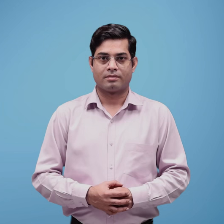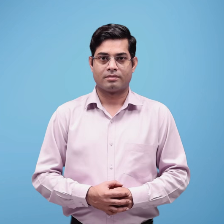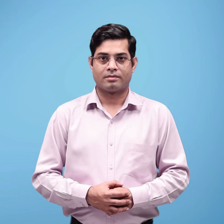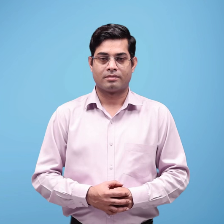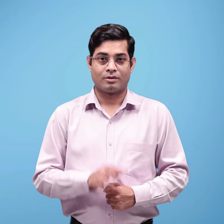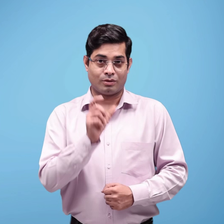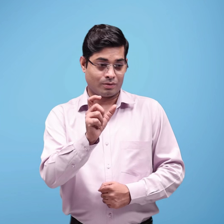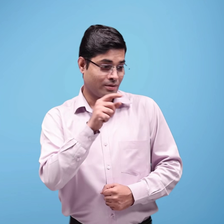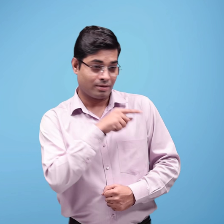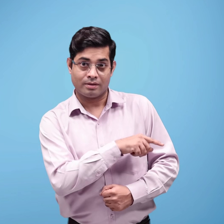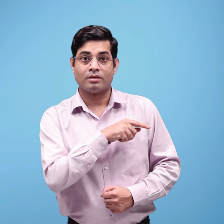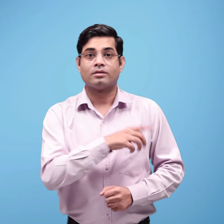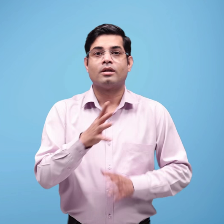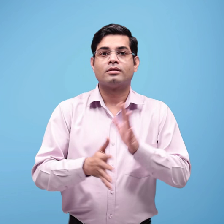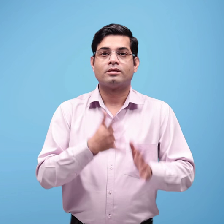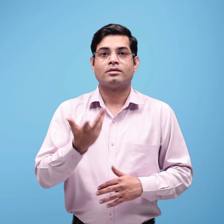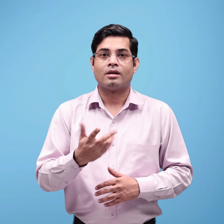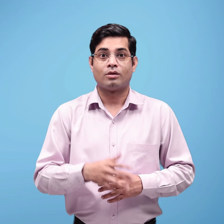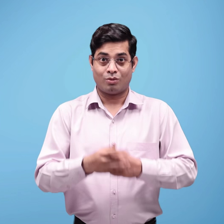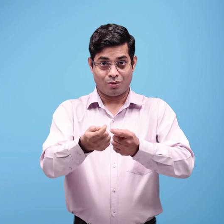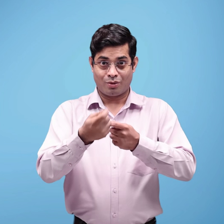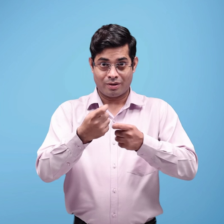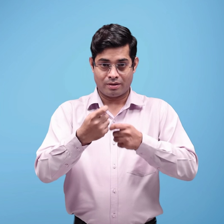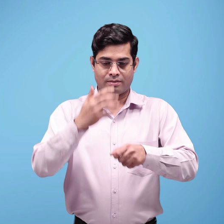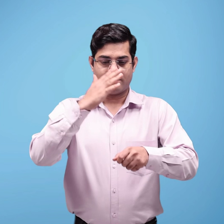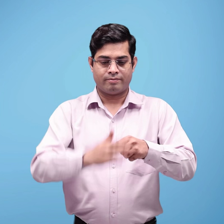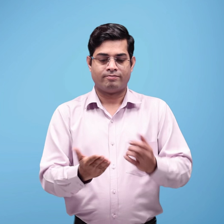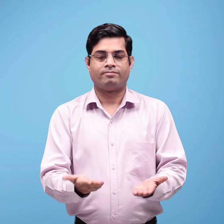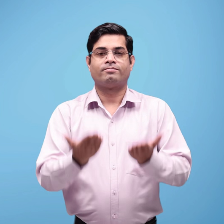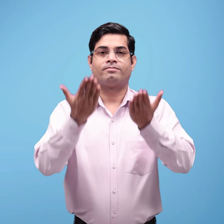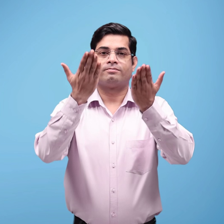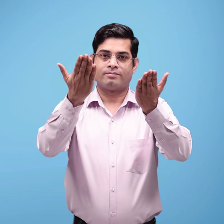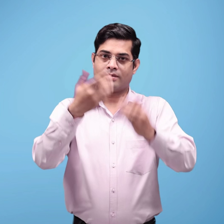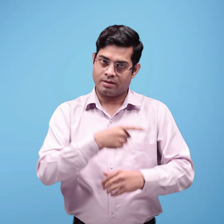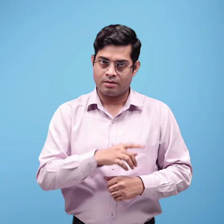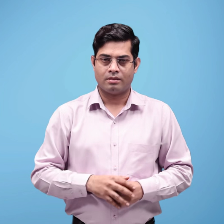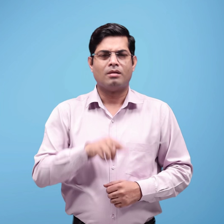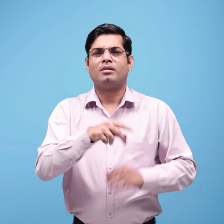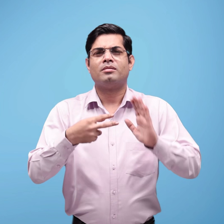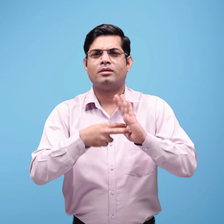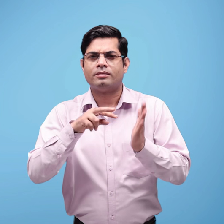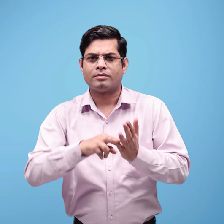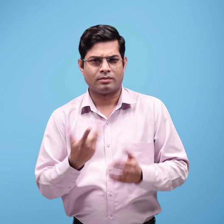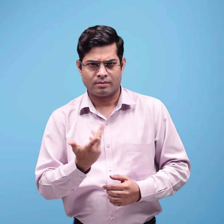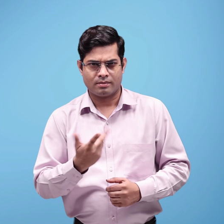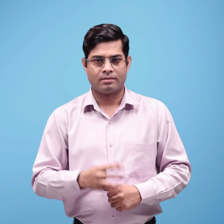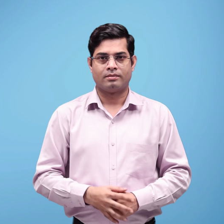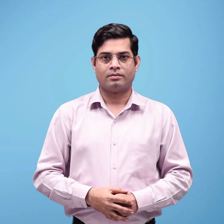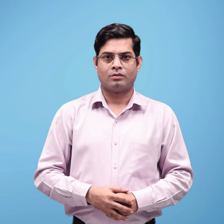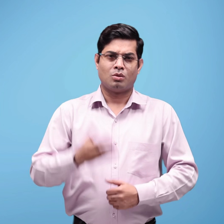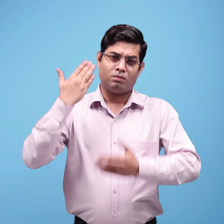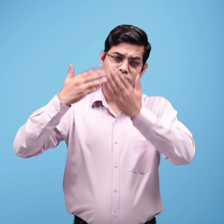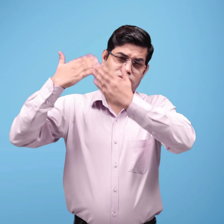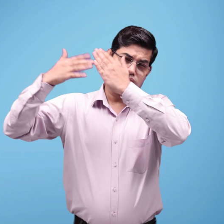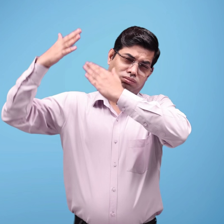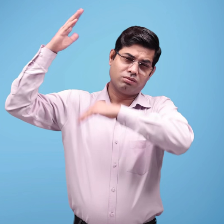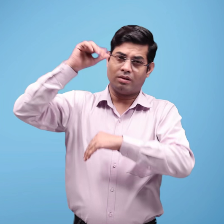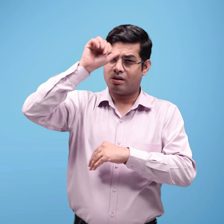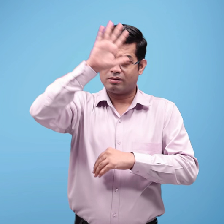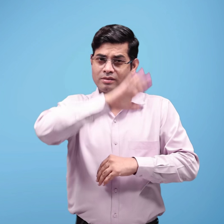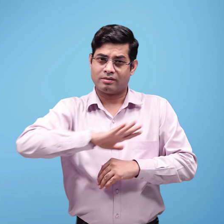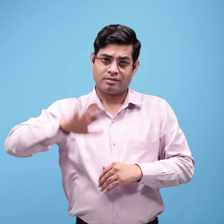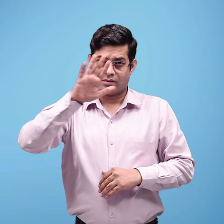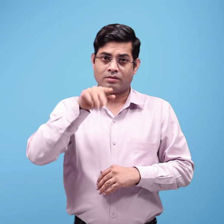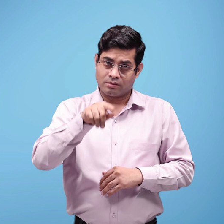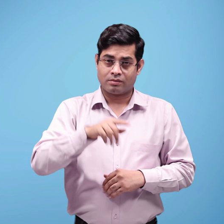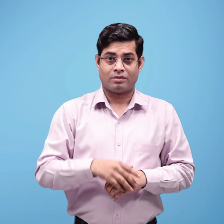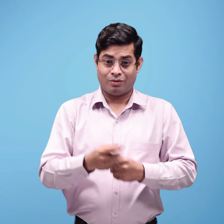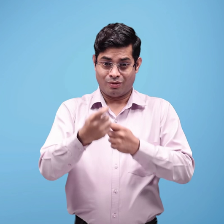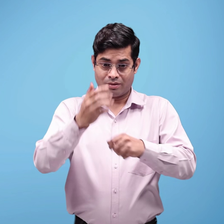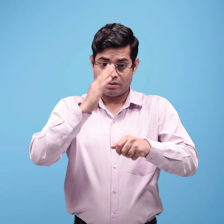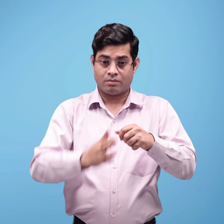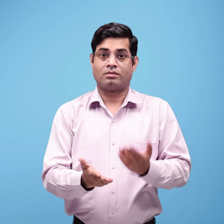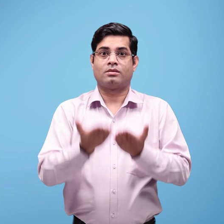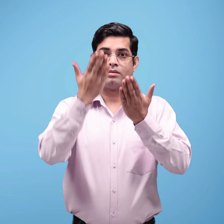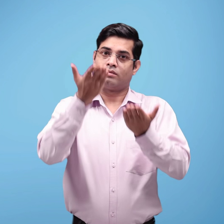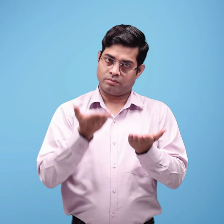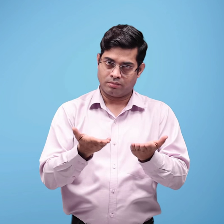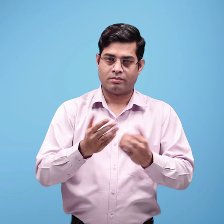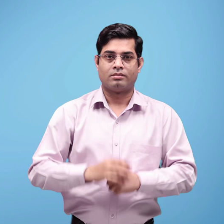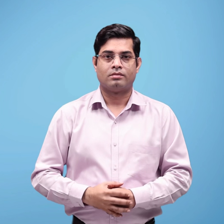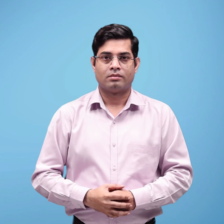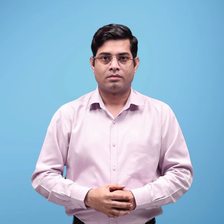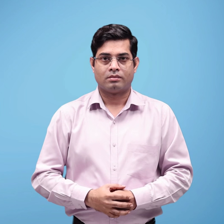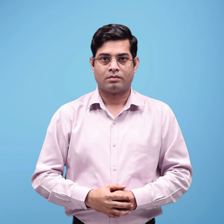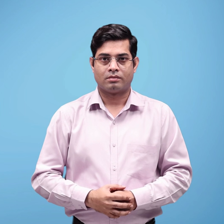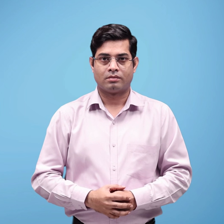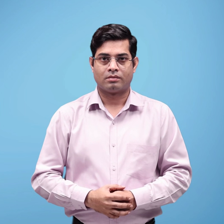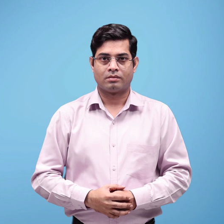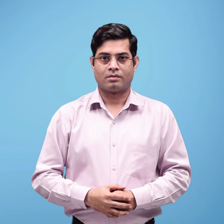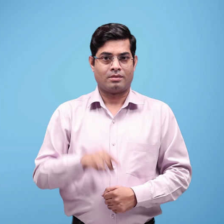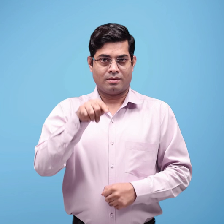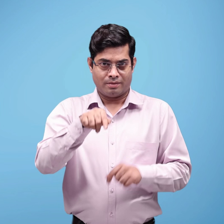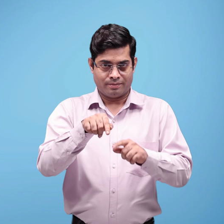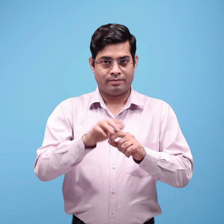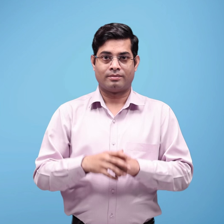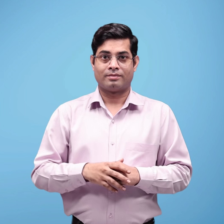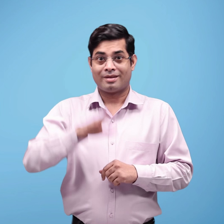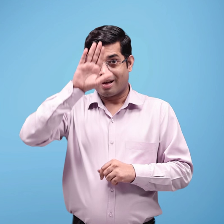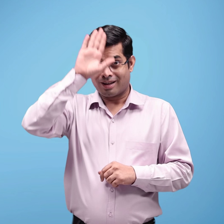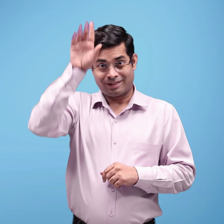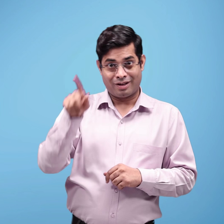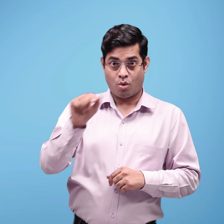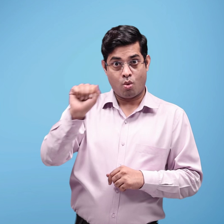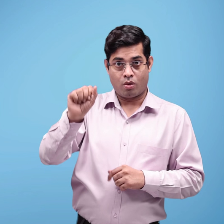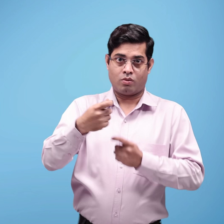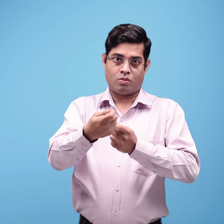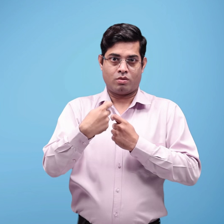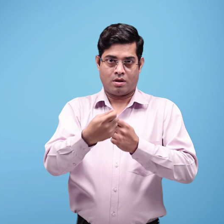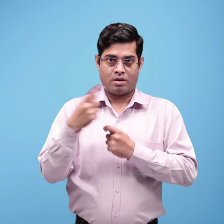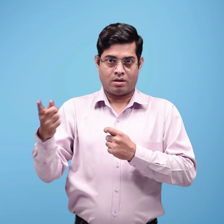ashvamedha This sign means ashvamedha. It was a horse sacrifice ritual in ancient India. A horse was let loose to wander freely